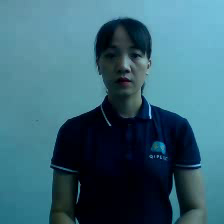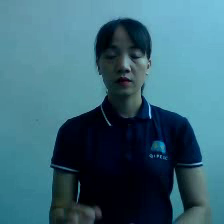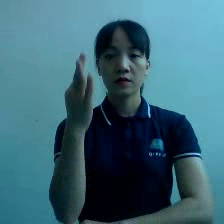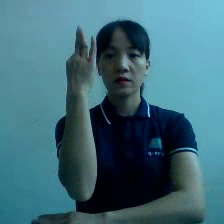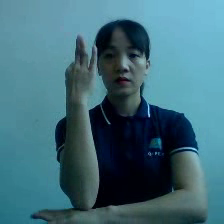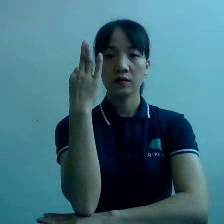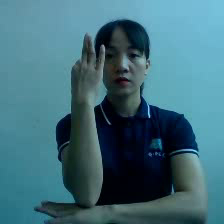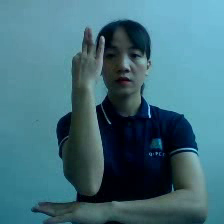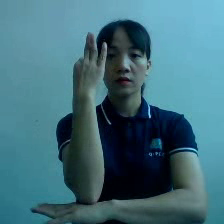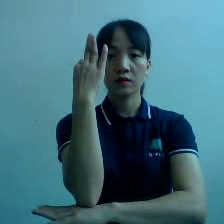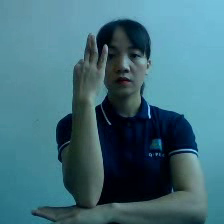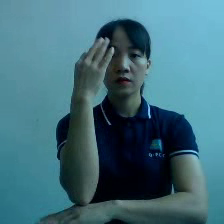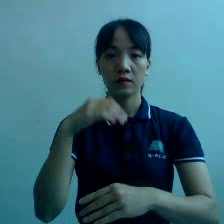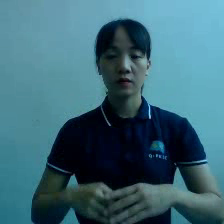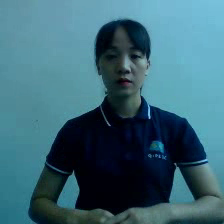Trưa